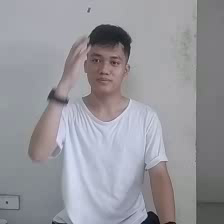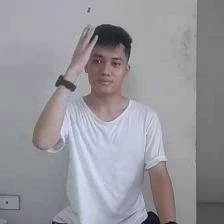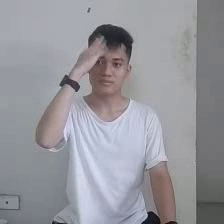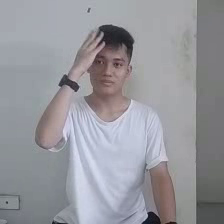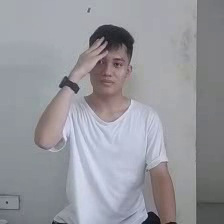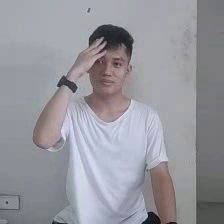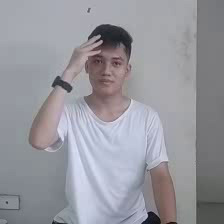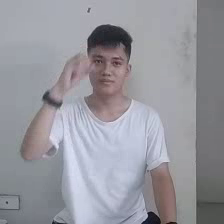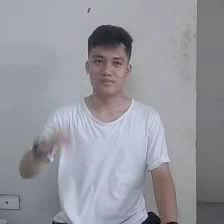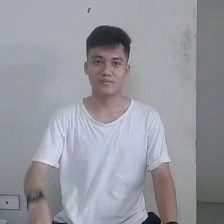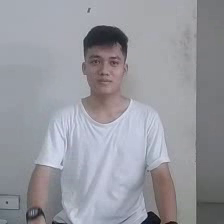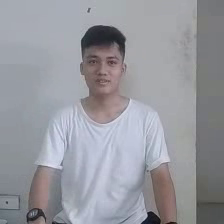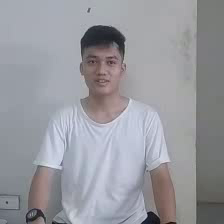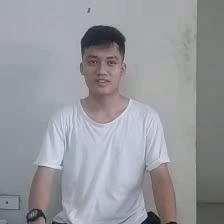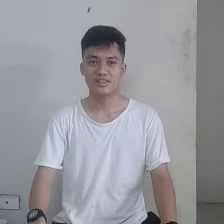Biết